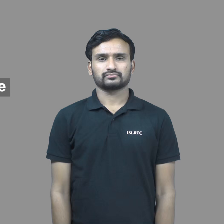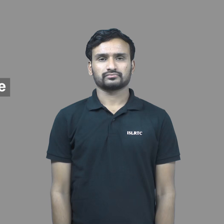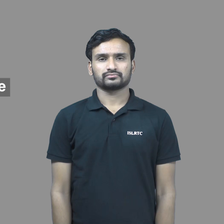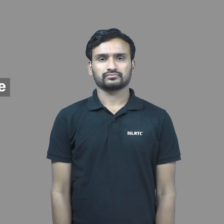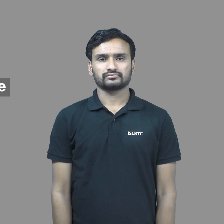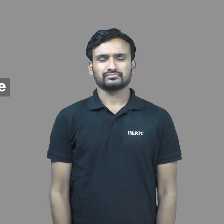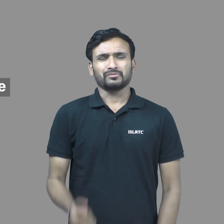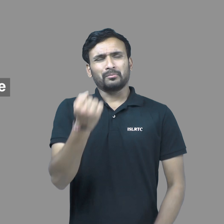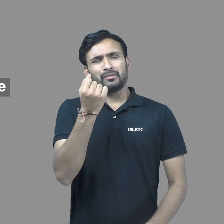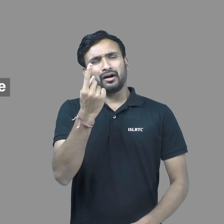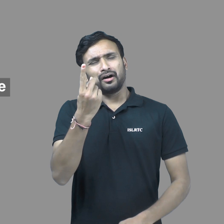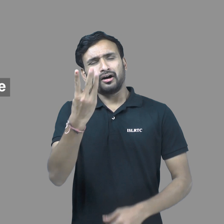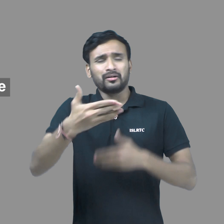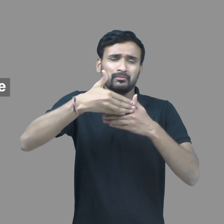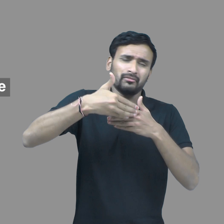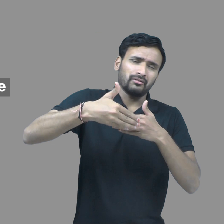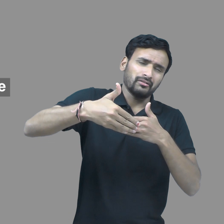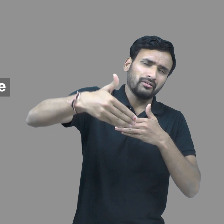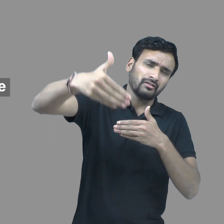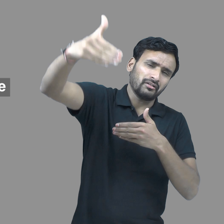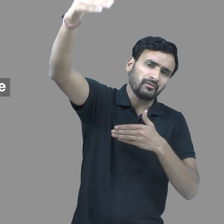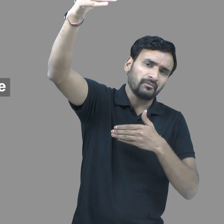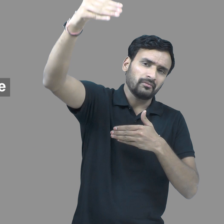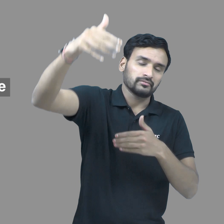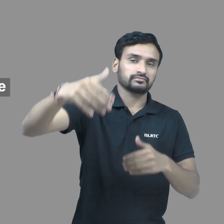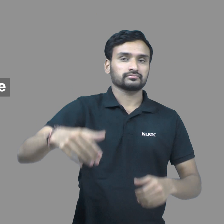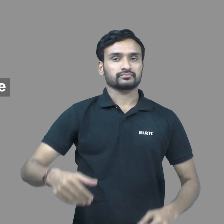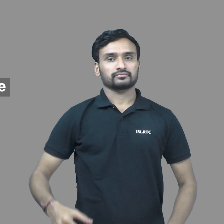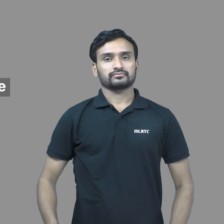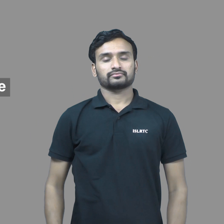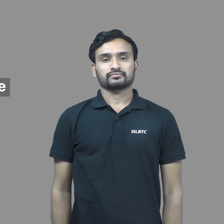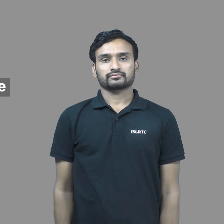Infinite Immeasurable Limitless